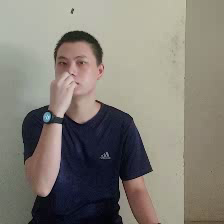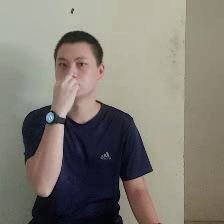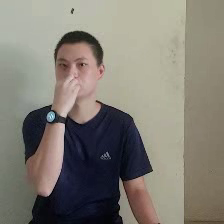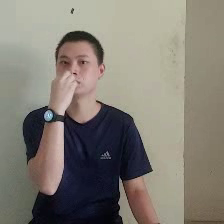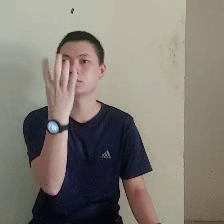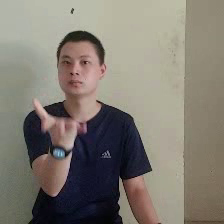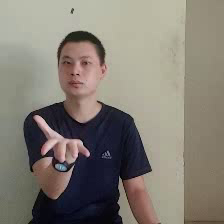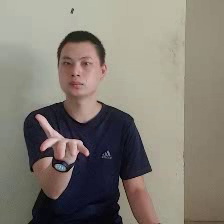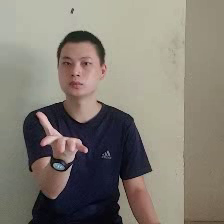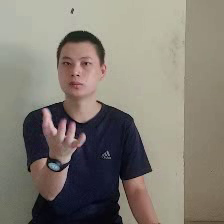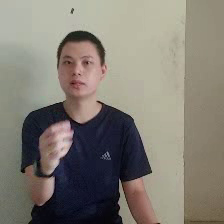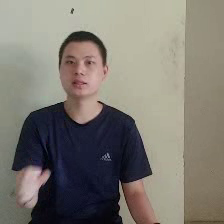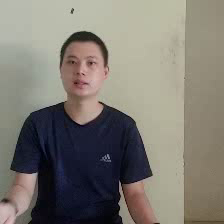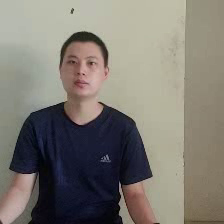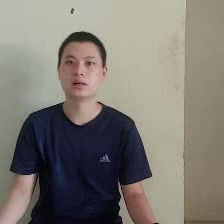Cảm ơn